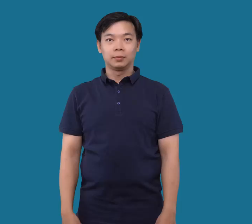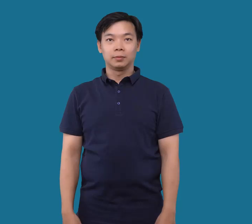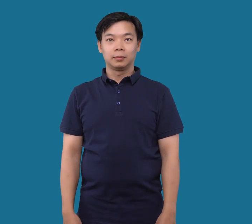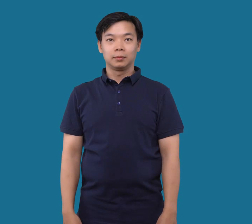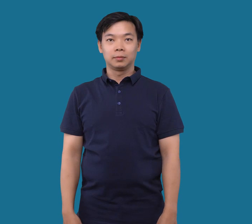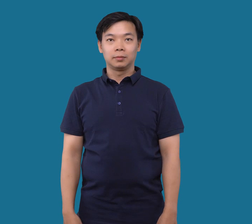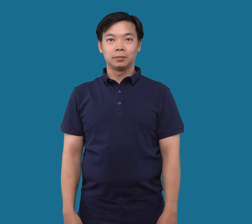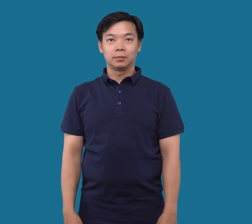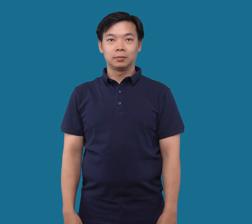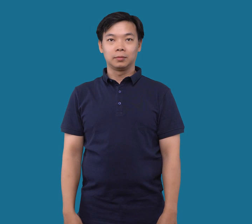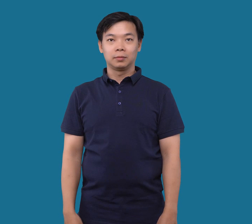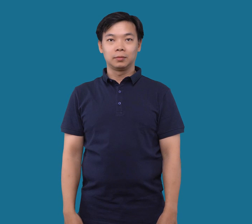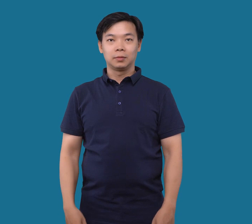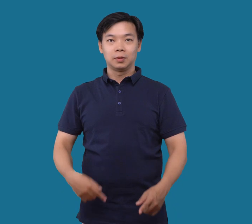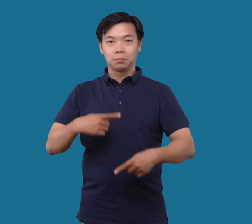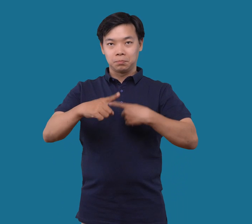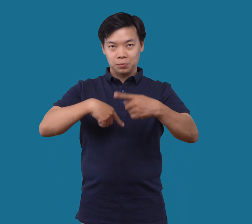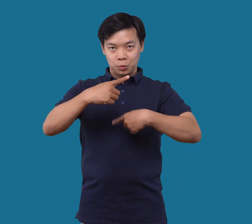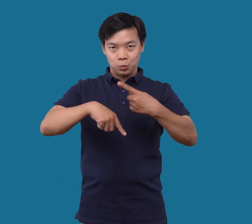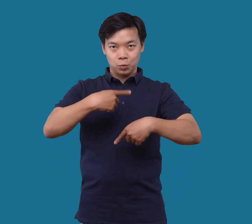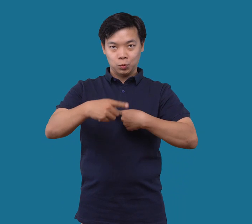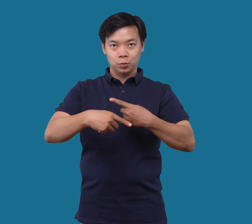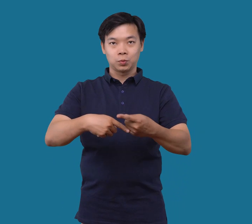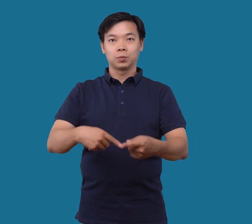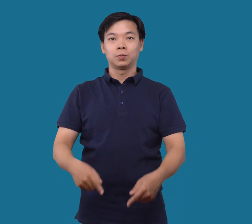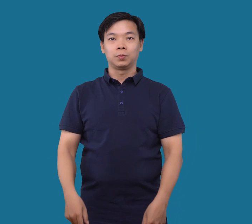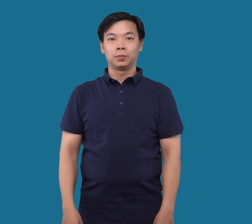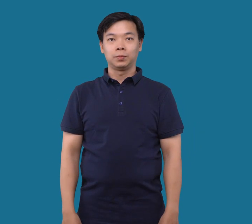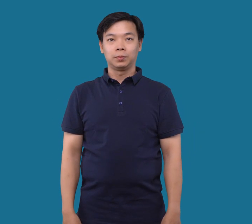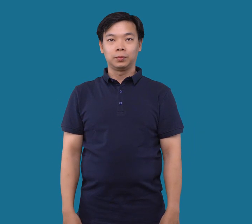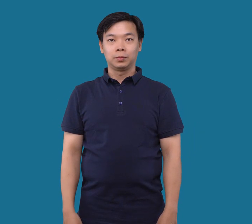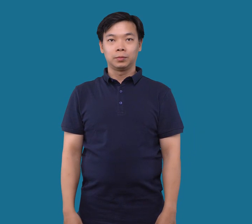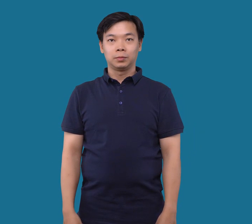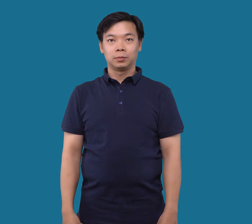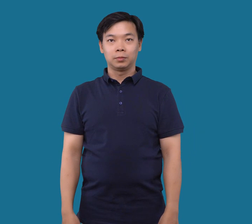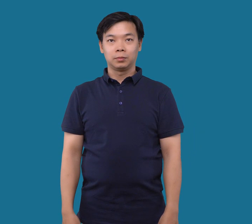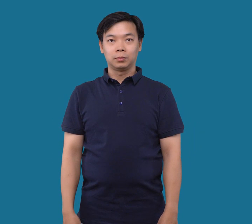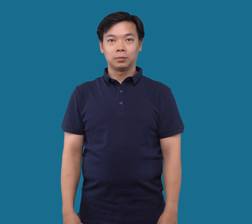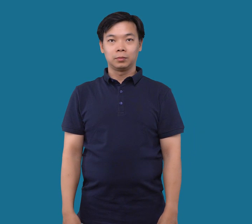biến đổi